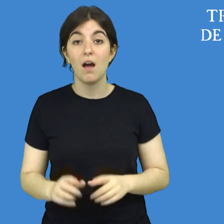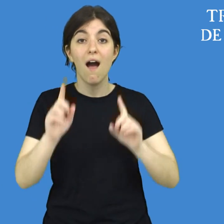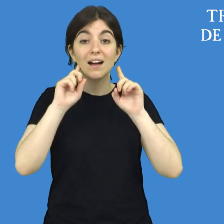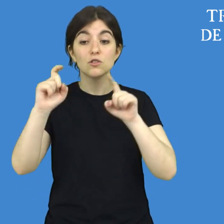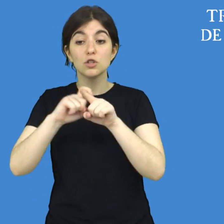caso